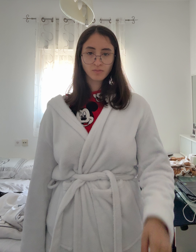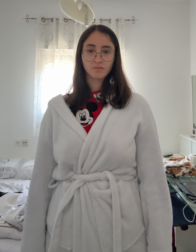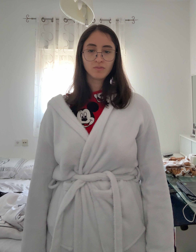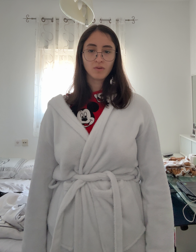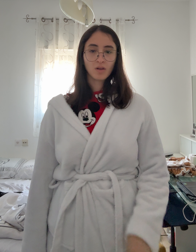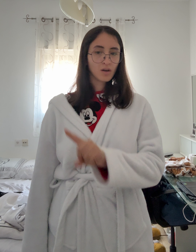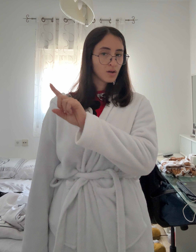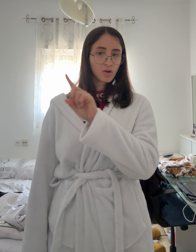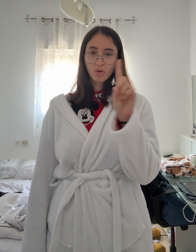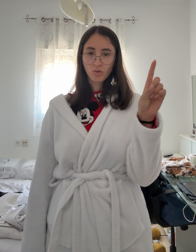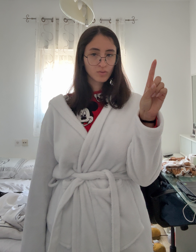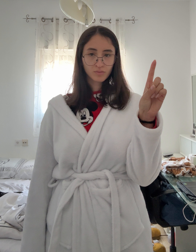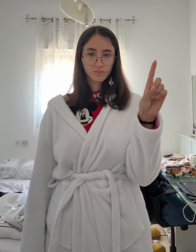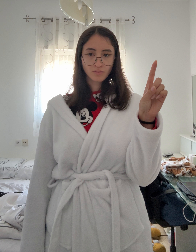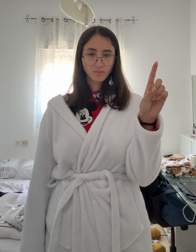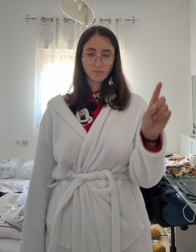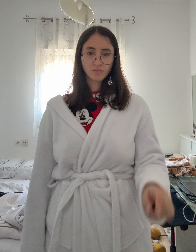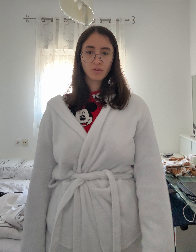לא